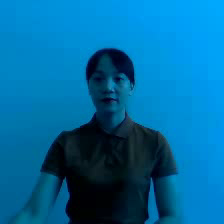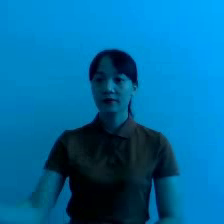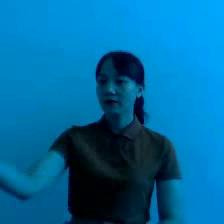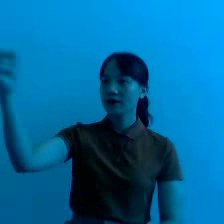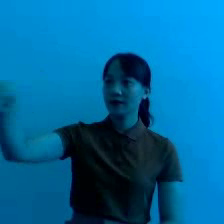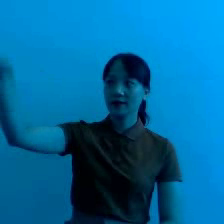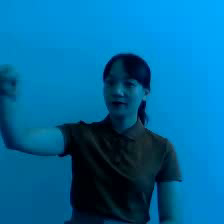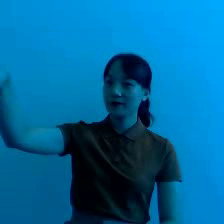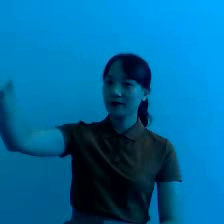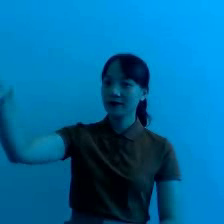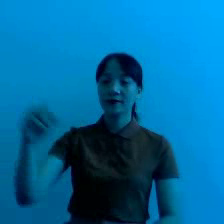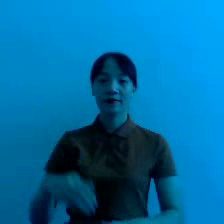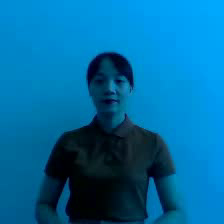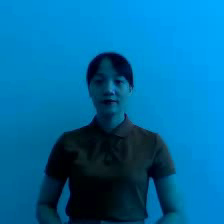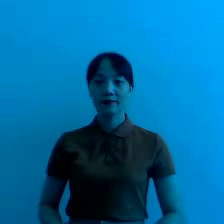Họ